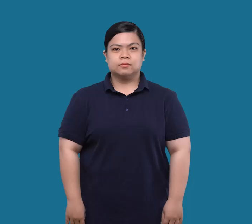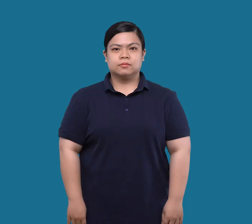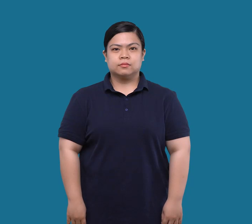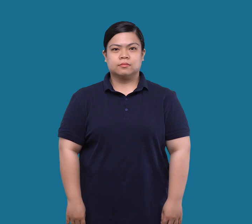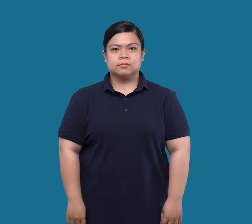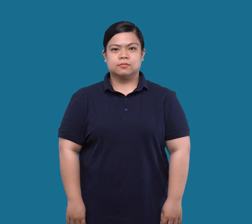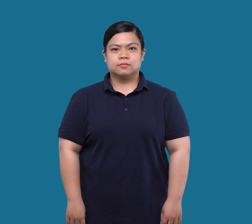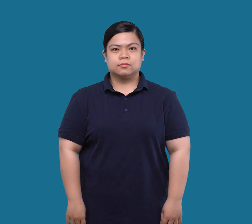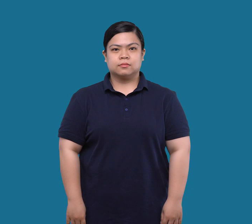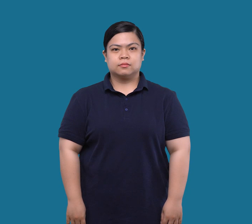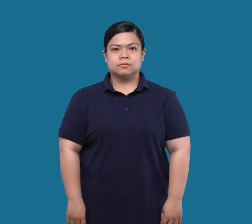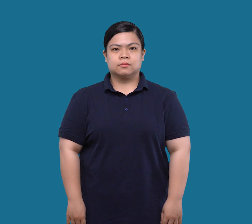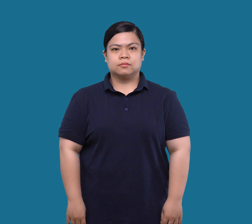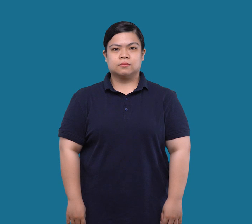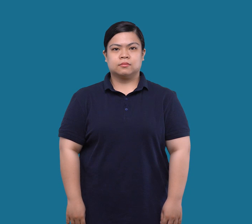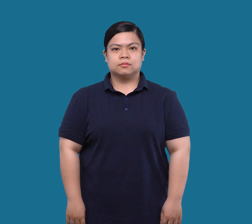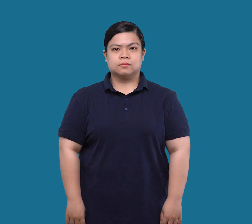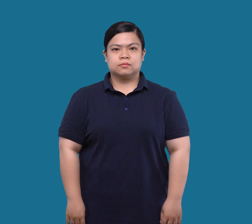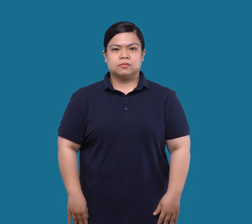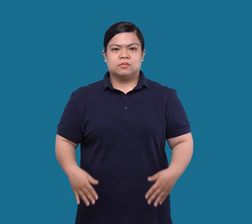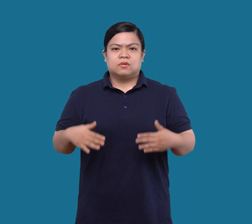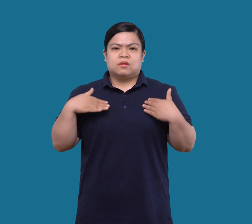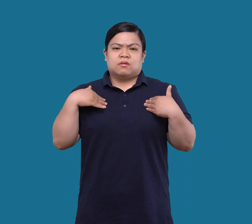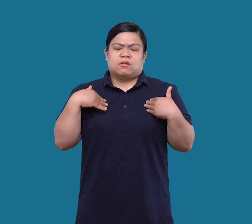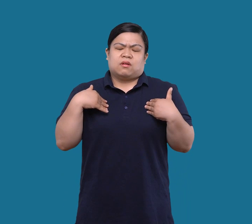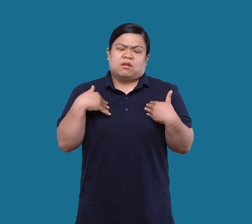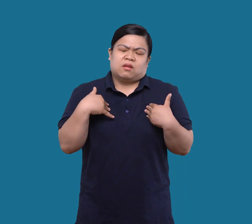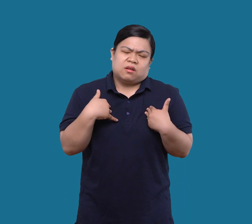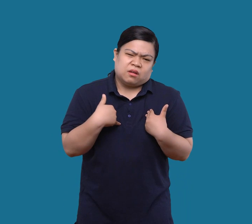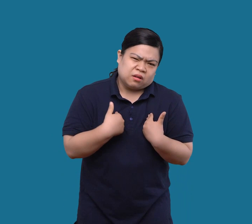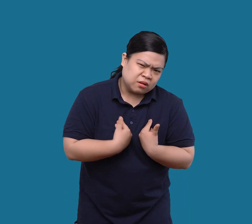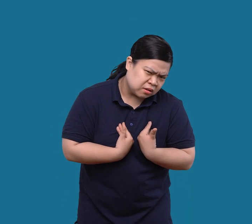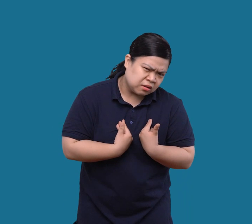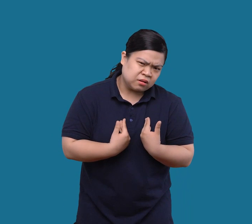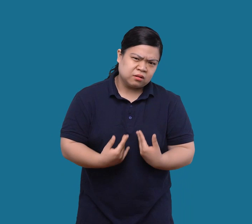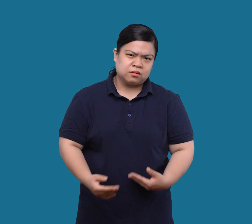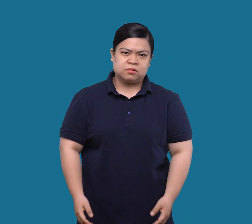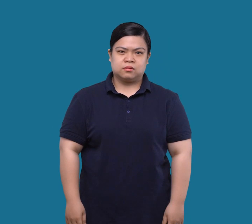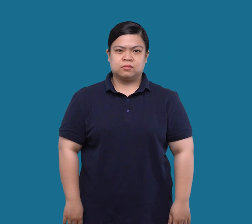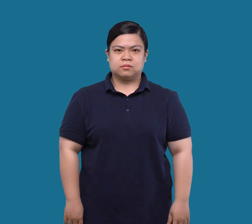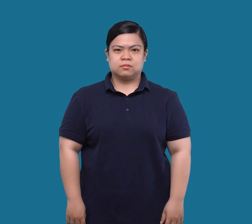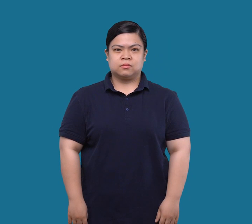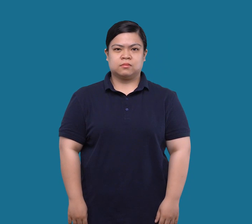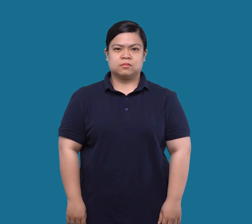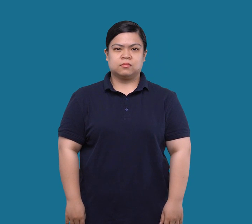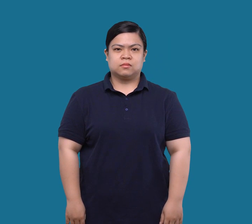mệt mỏi